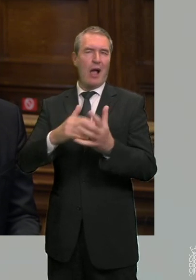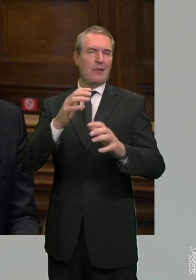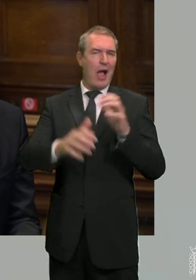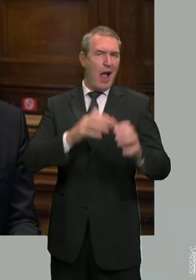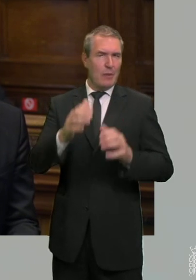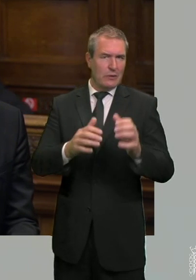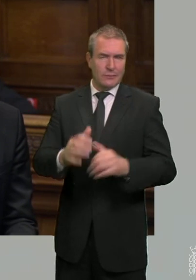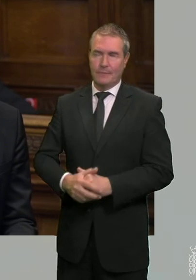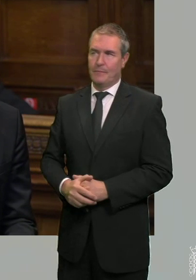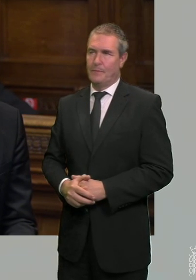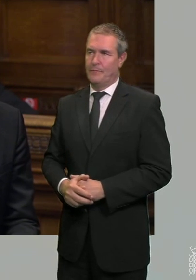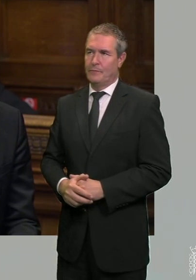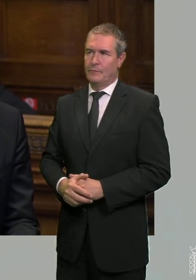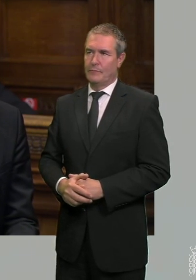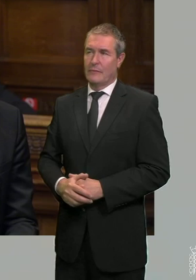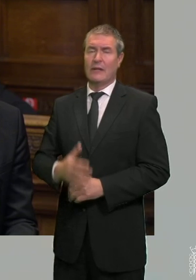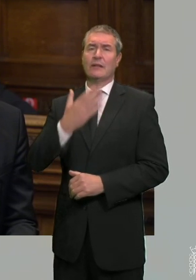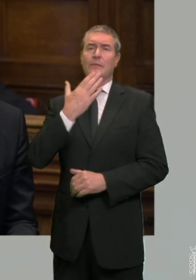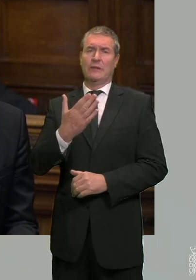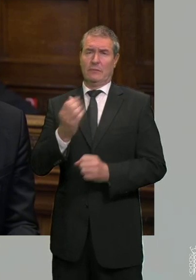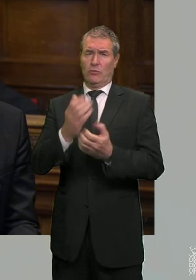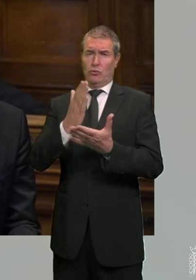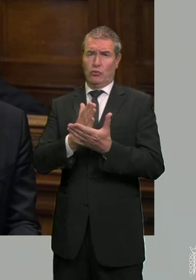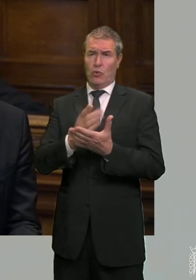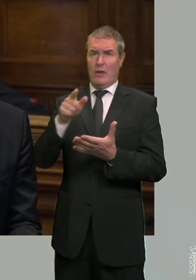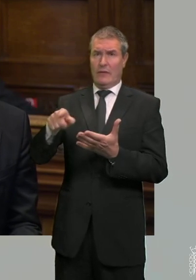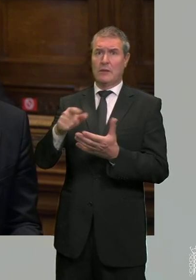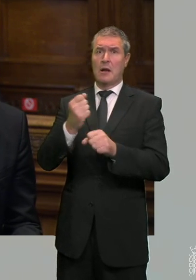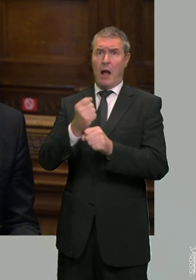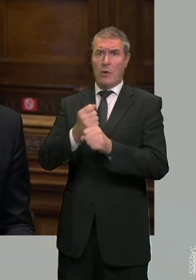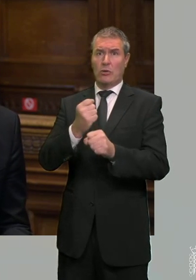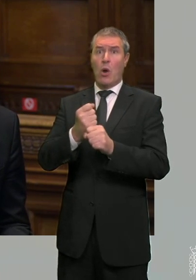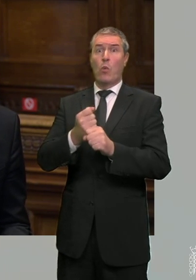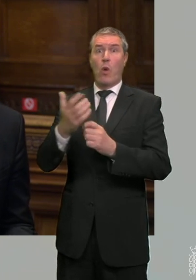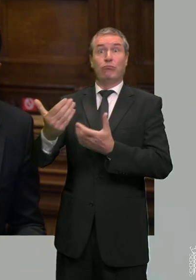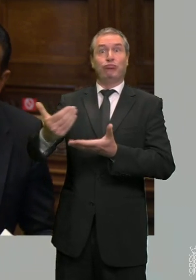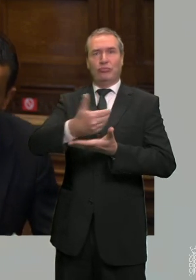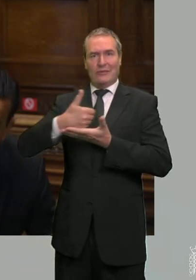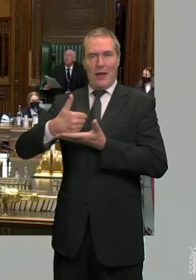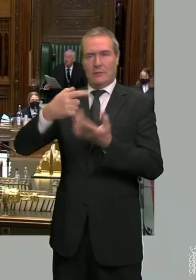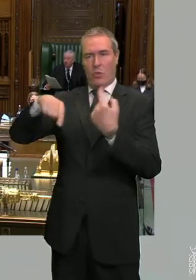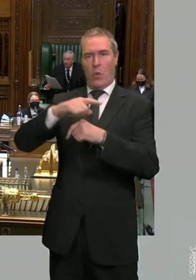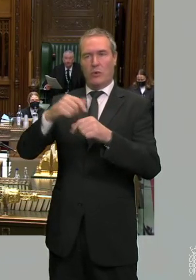Can my right honourable Friend reassure the House that this Government will actively protect our rivers and streams?